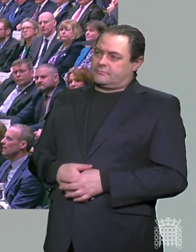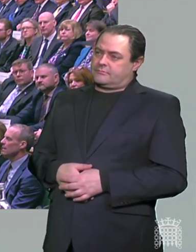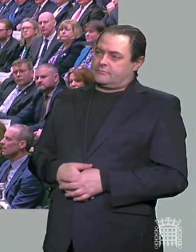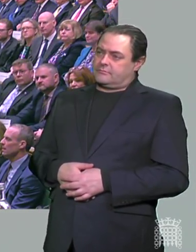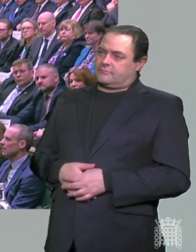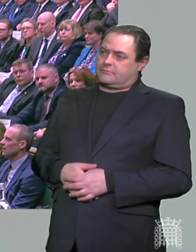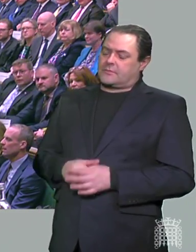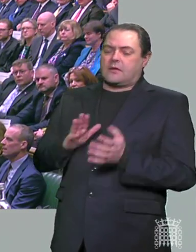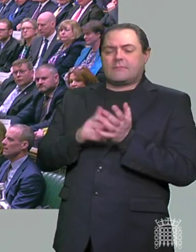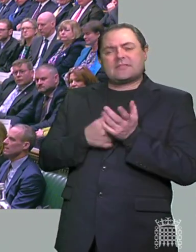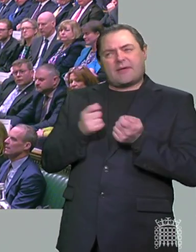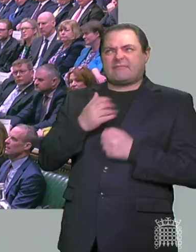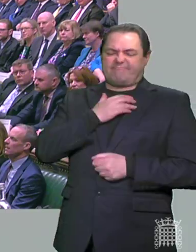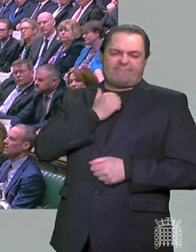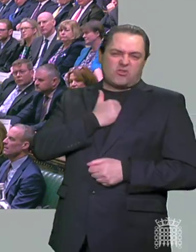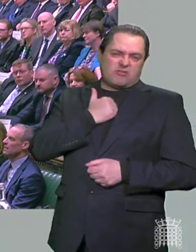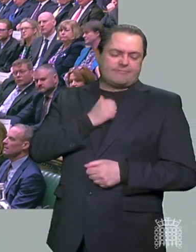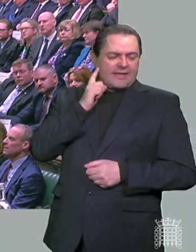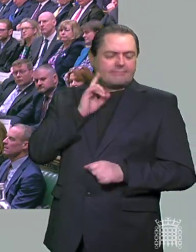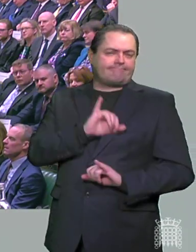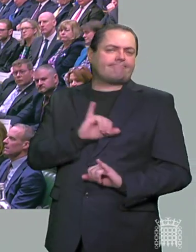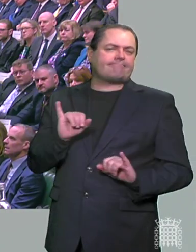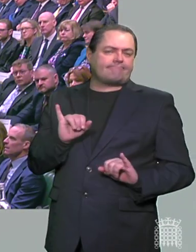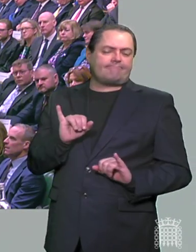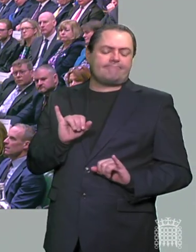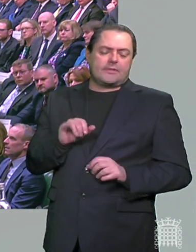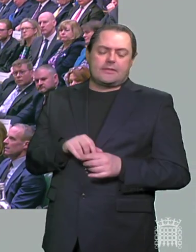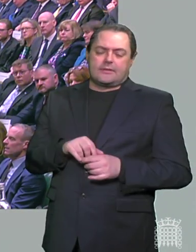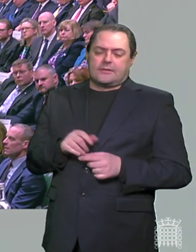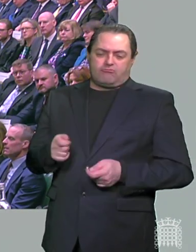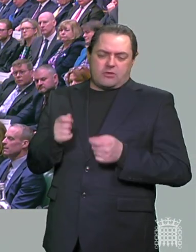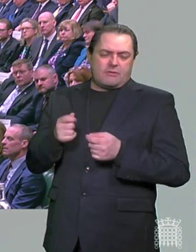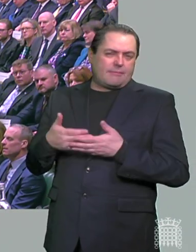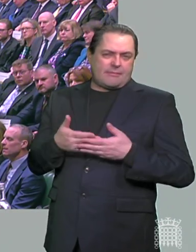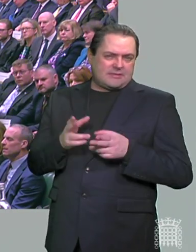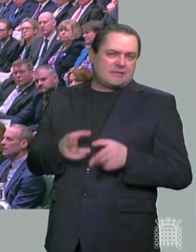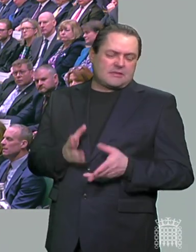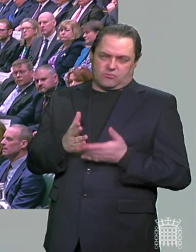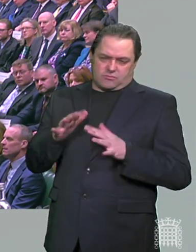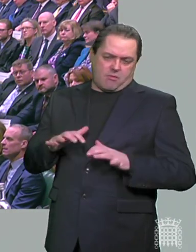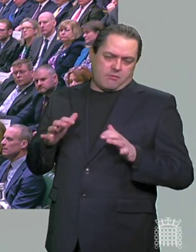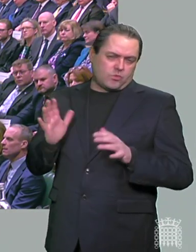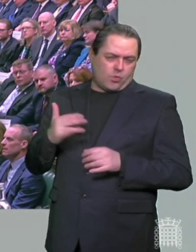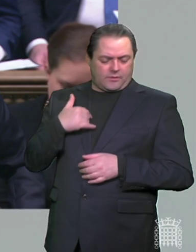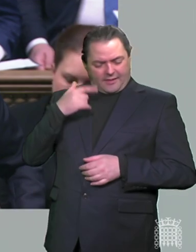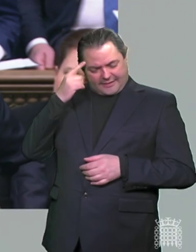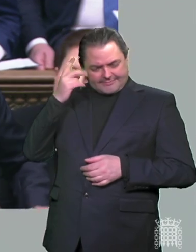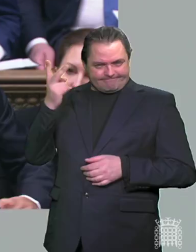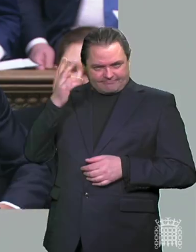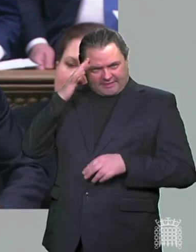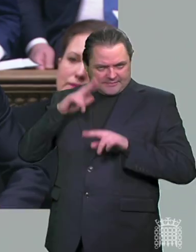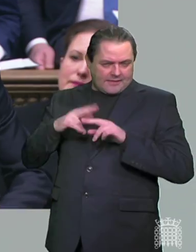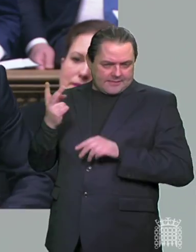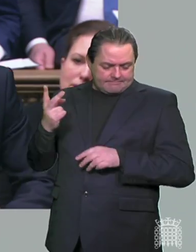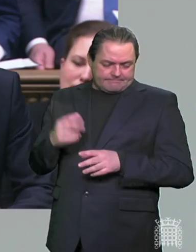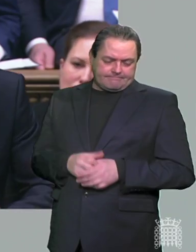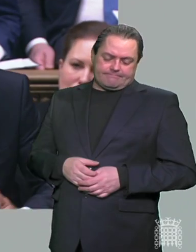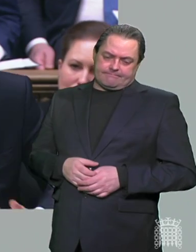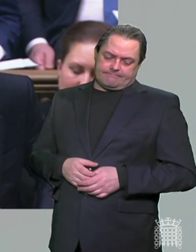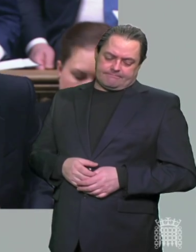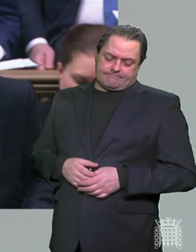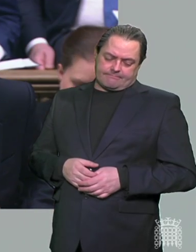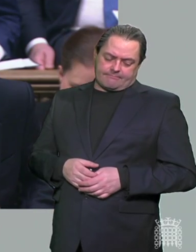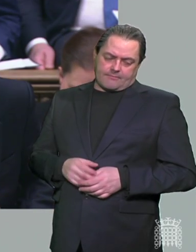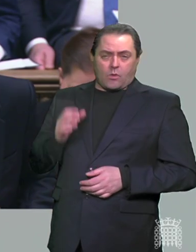I am very sorry to hear about the tragic case that my honourable Friend raises, and the whole House will join me in sending our thoughts to Gary and Sarah.